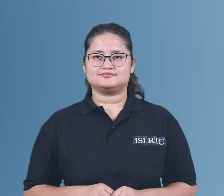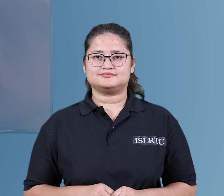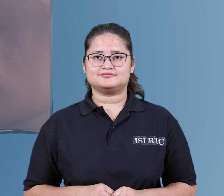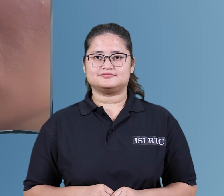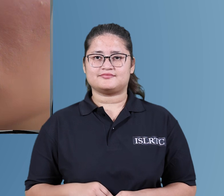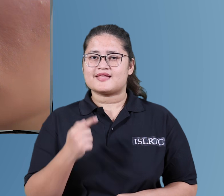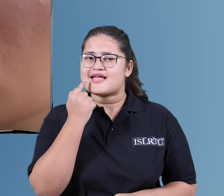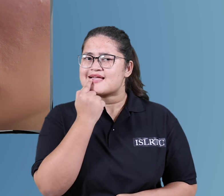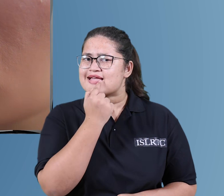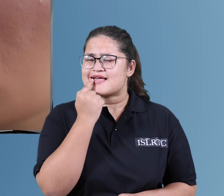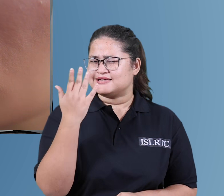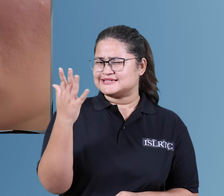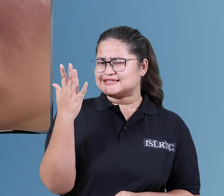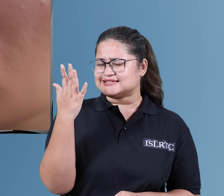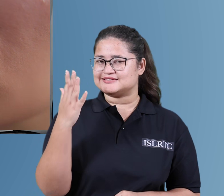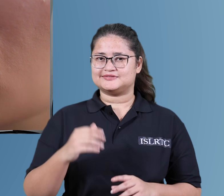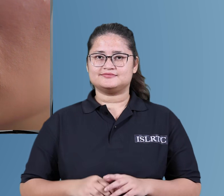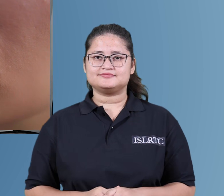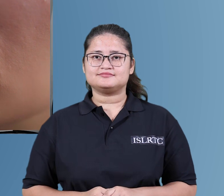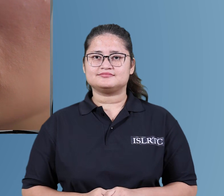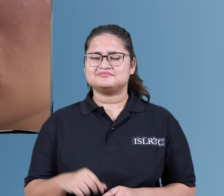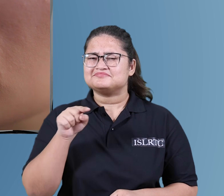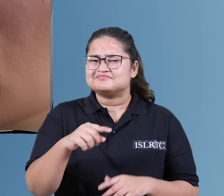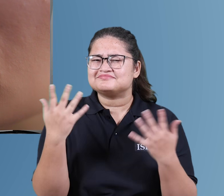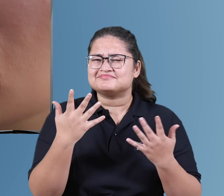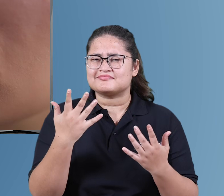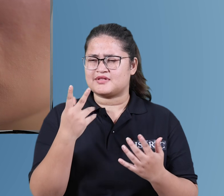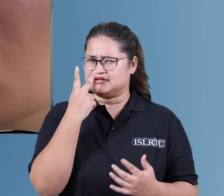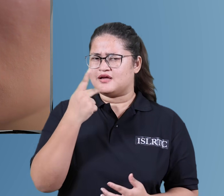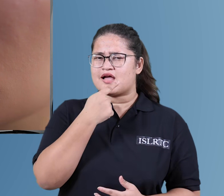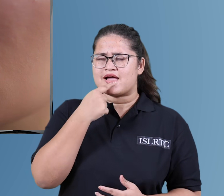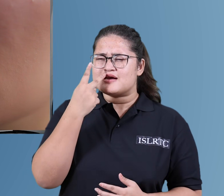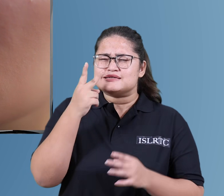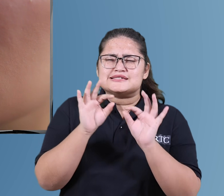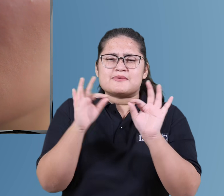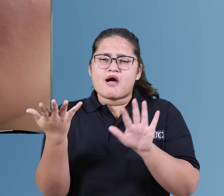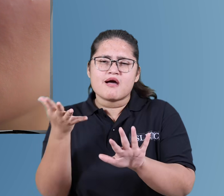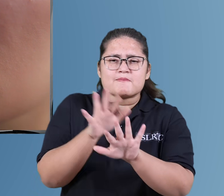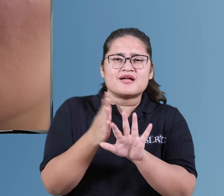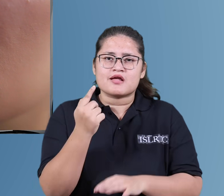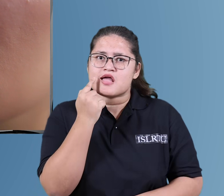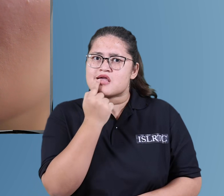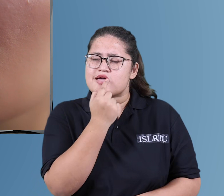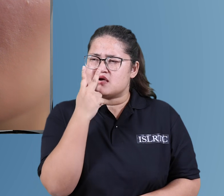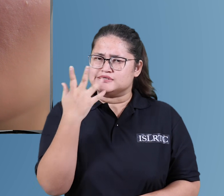Lip gloss A glossy product used to add shine to the lips.